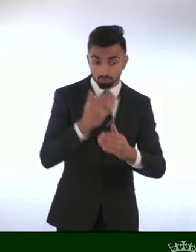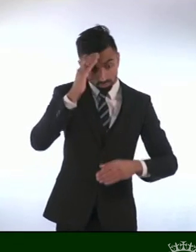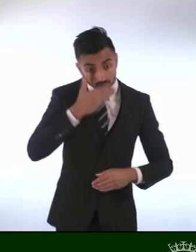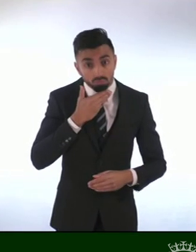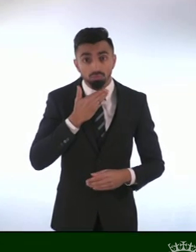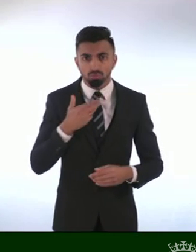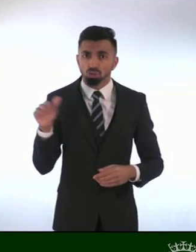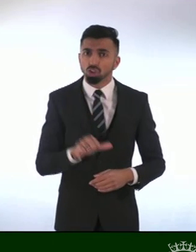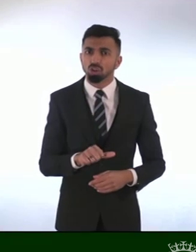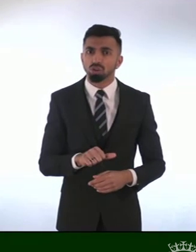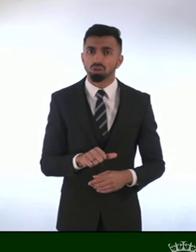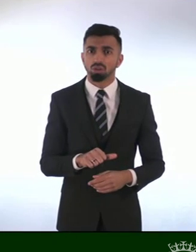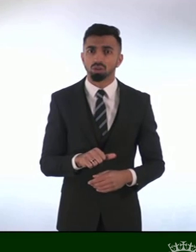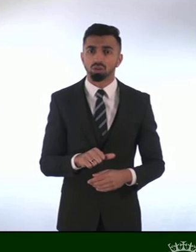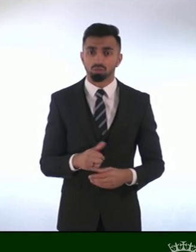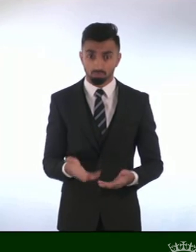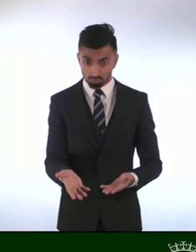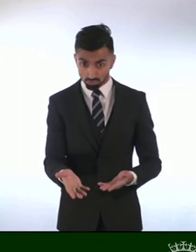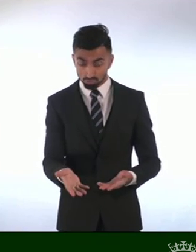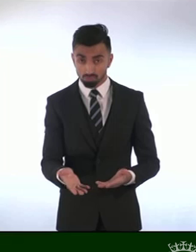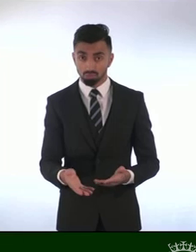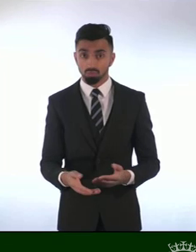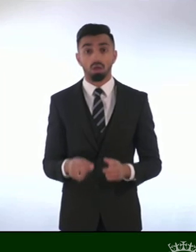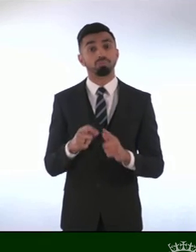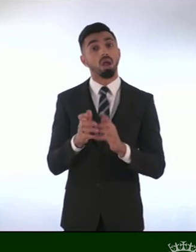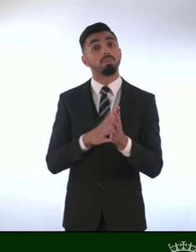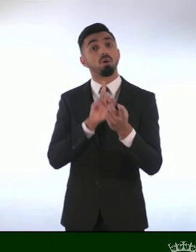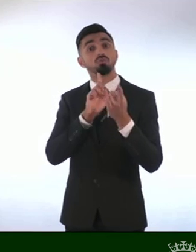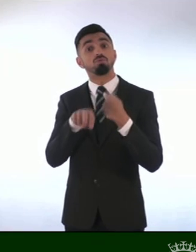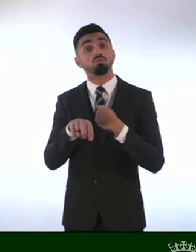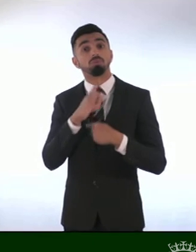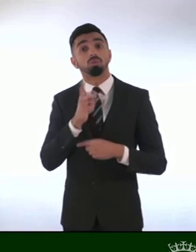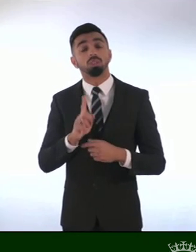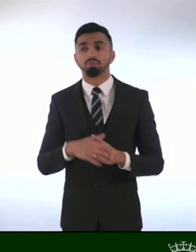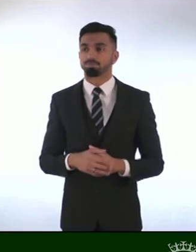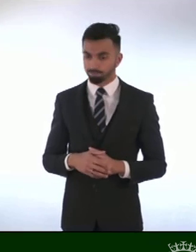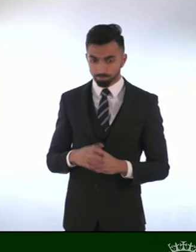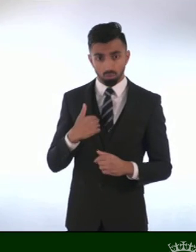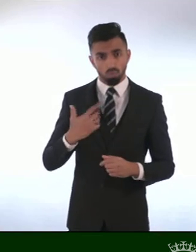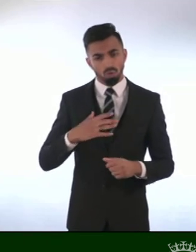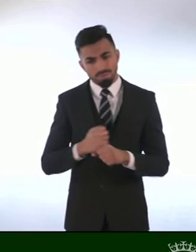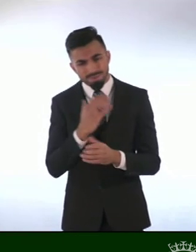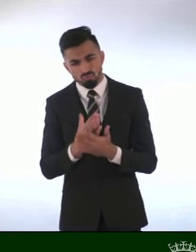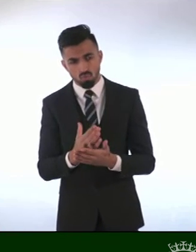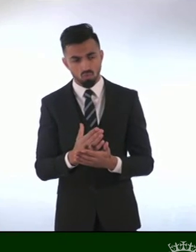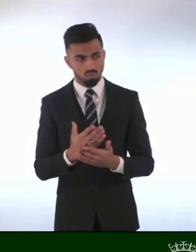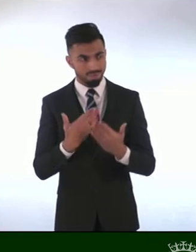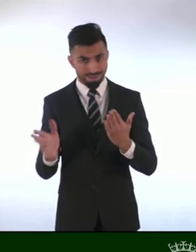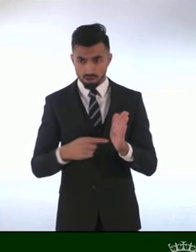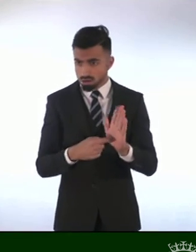Quickly, on testing, I can reassure the right honourable Gentleman that we are moving up to 25,000 tests a day.